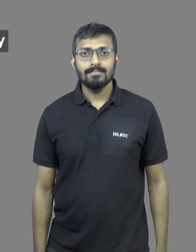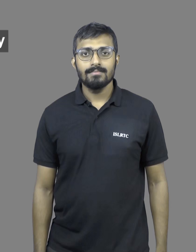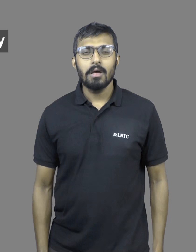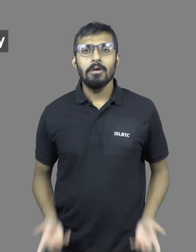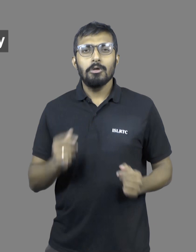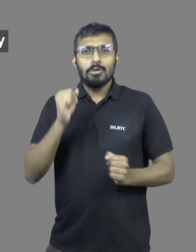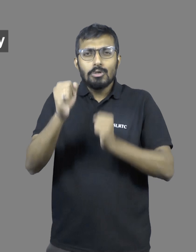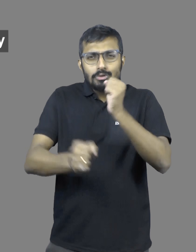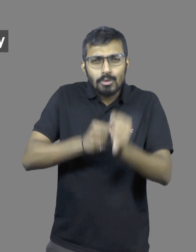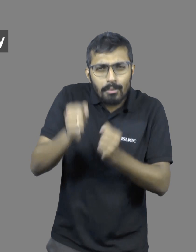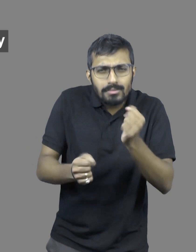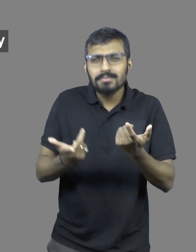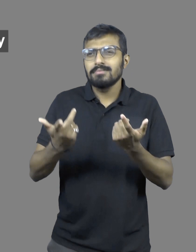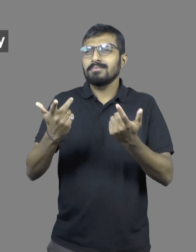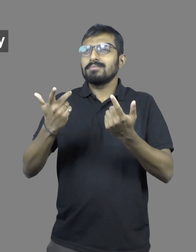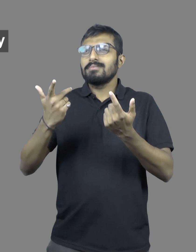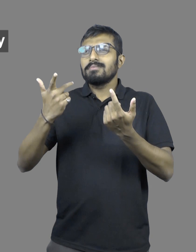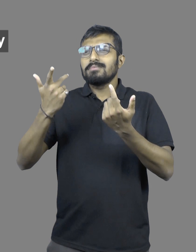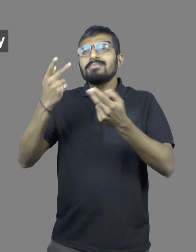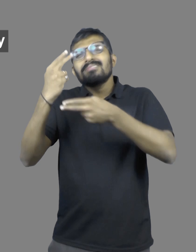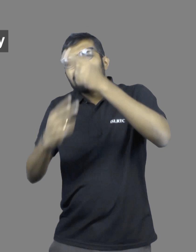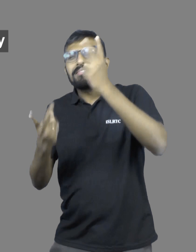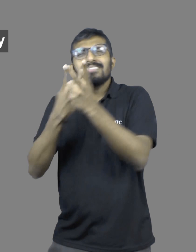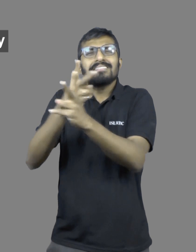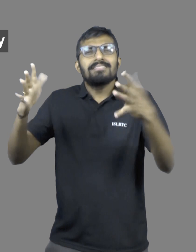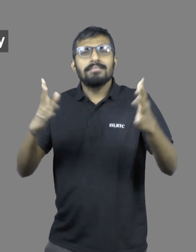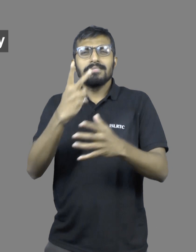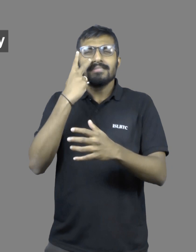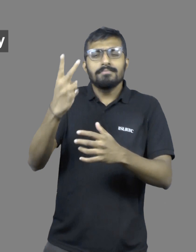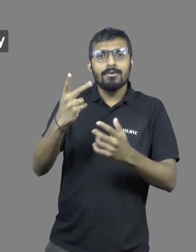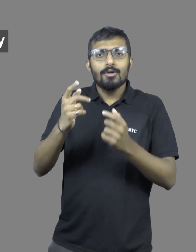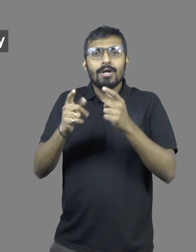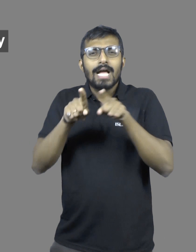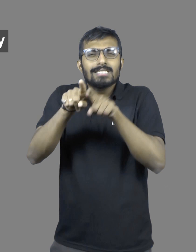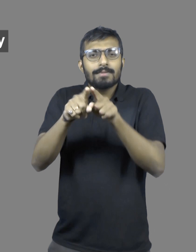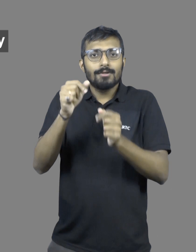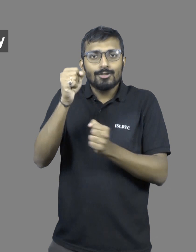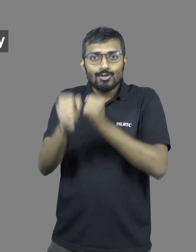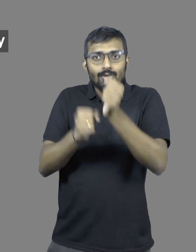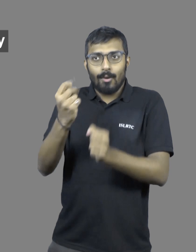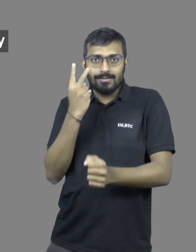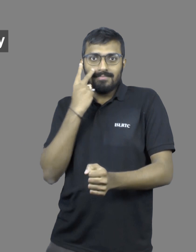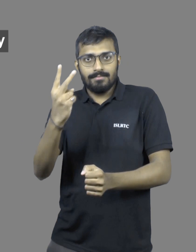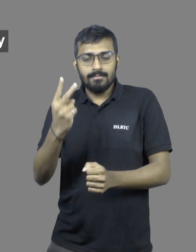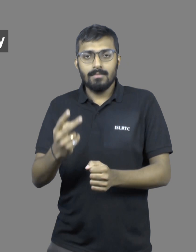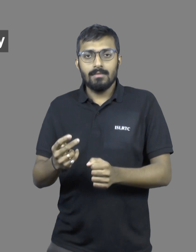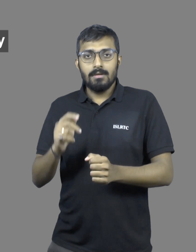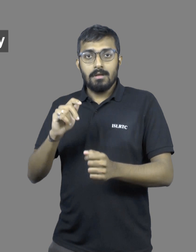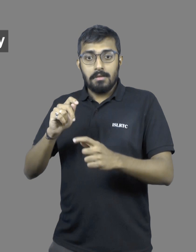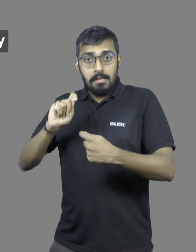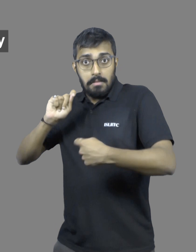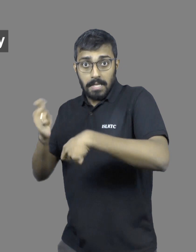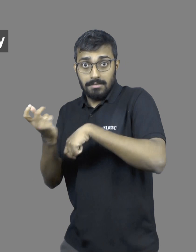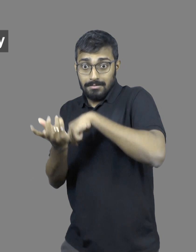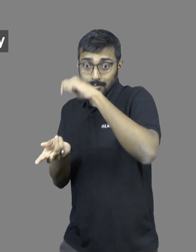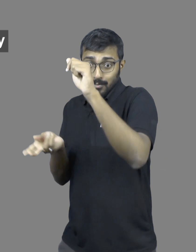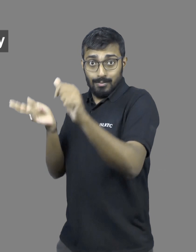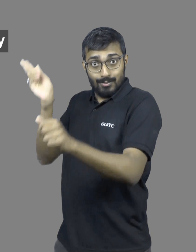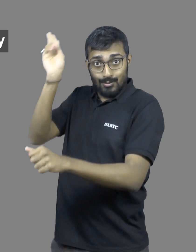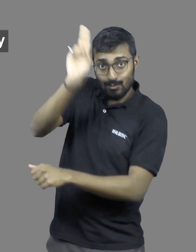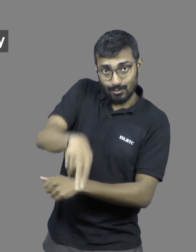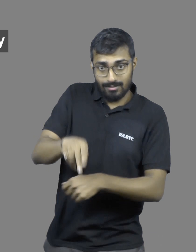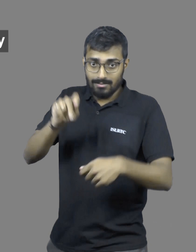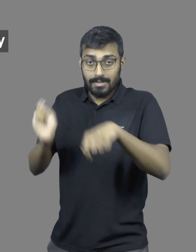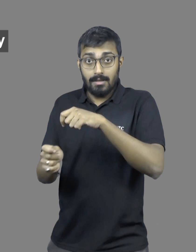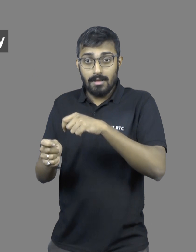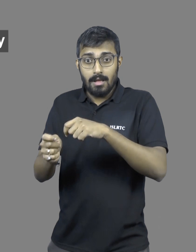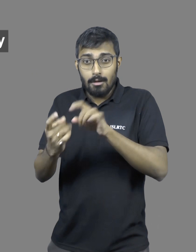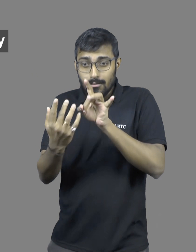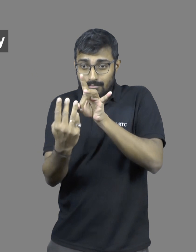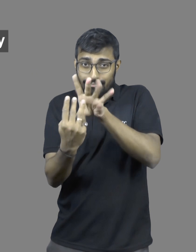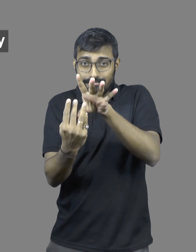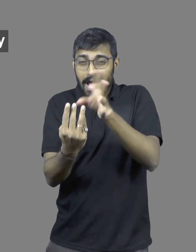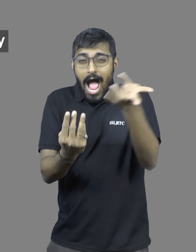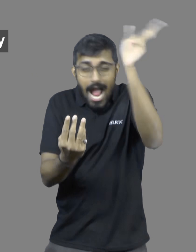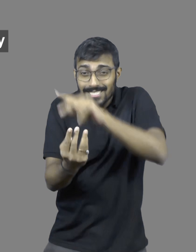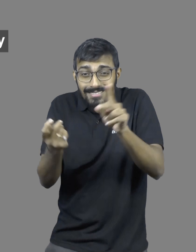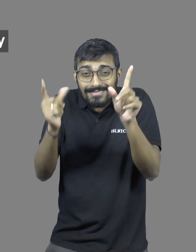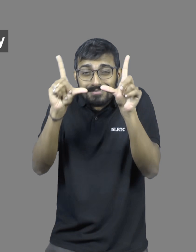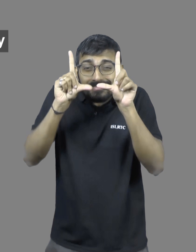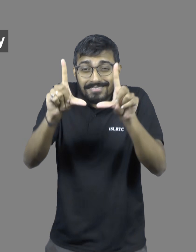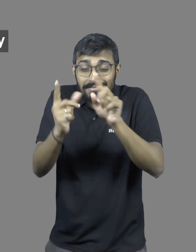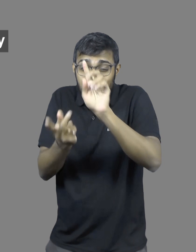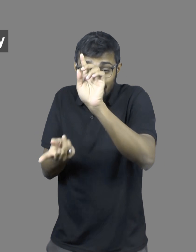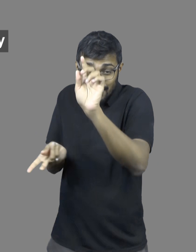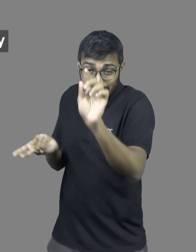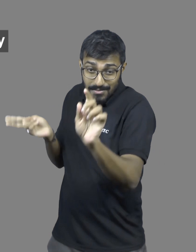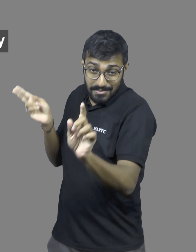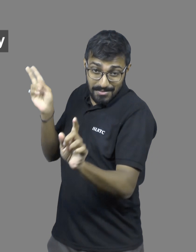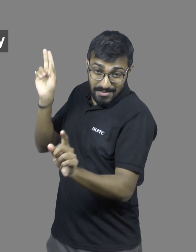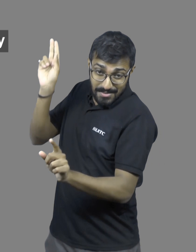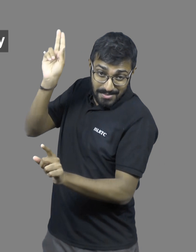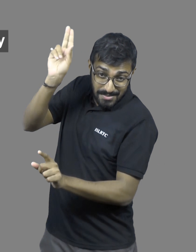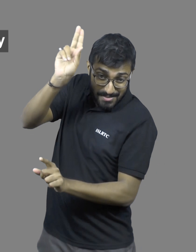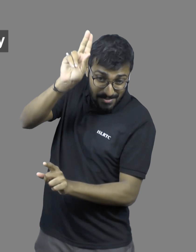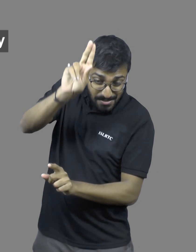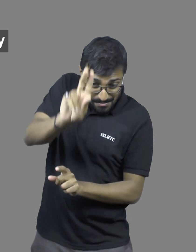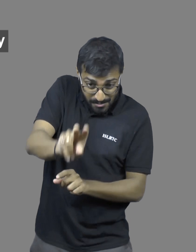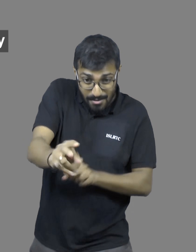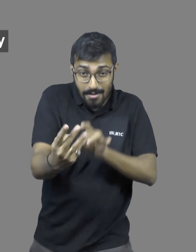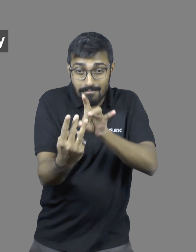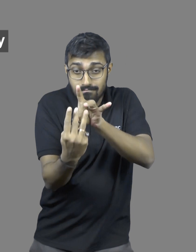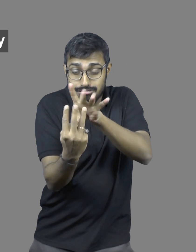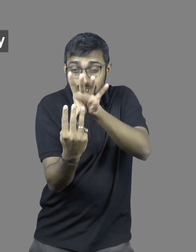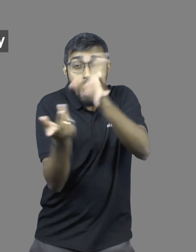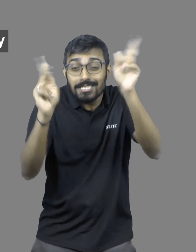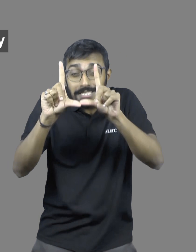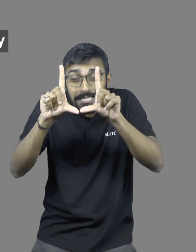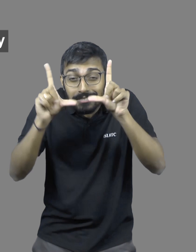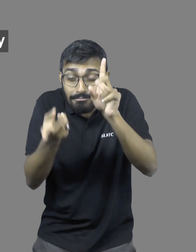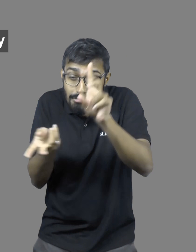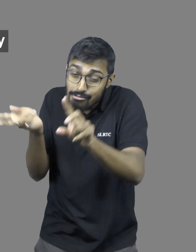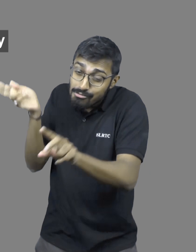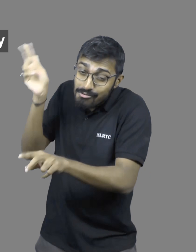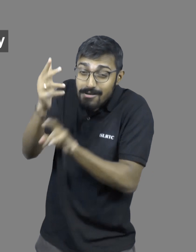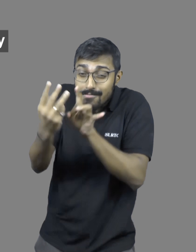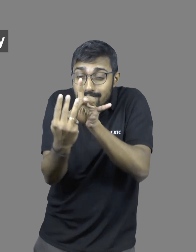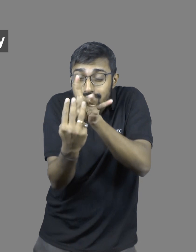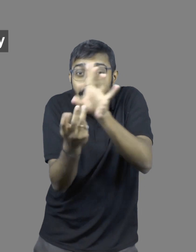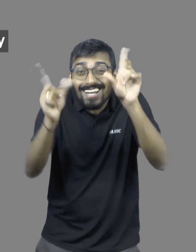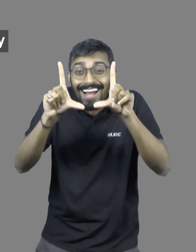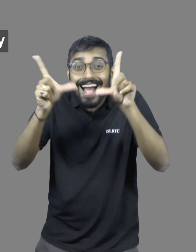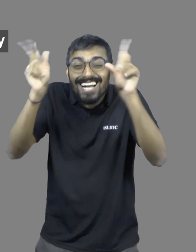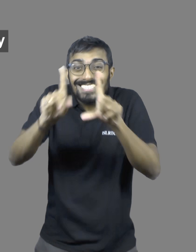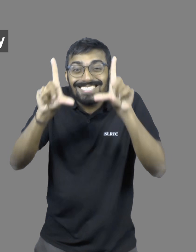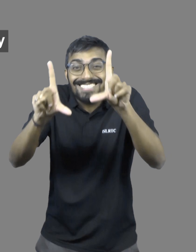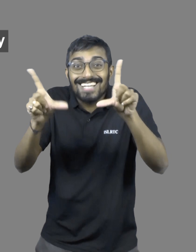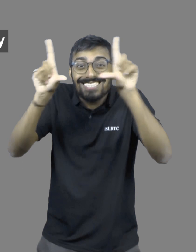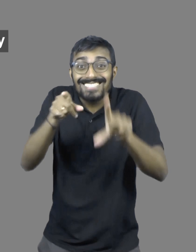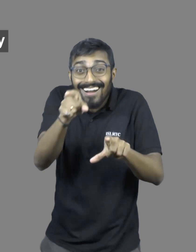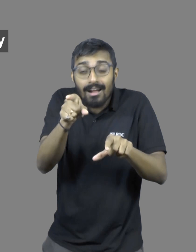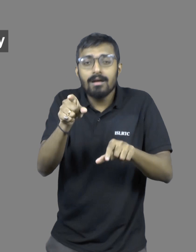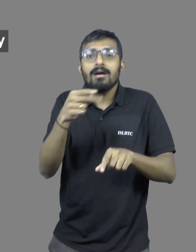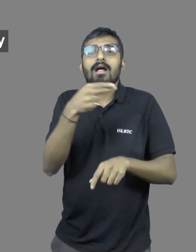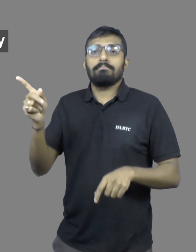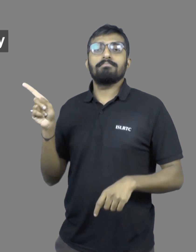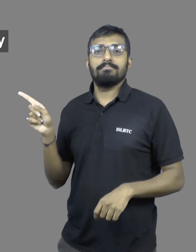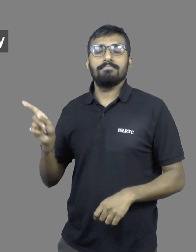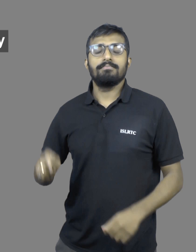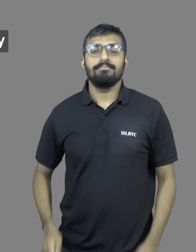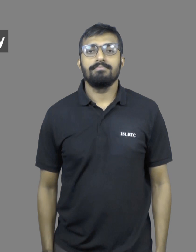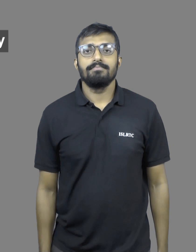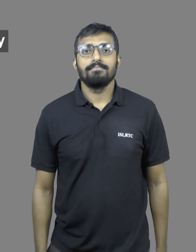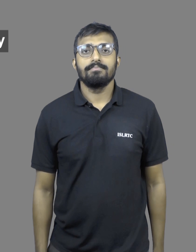Action replay